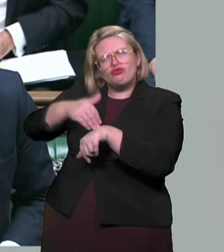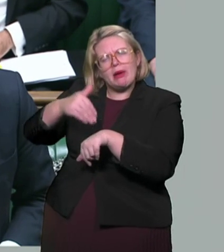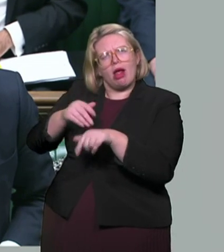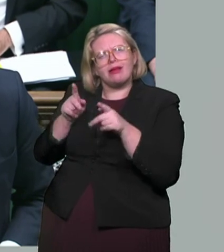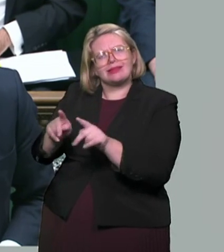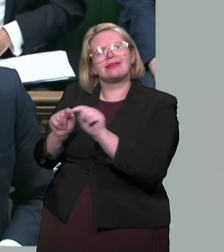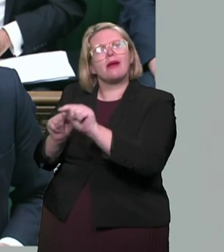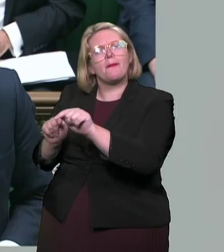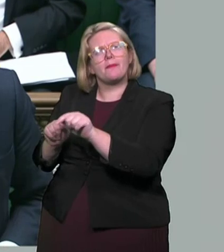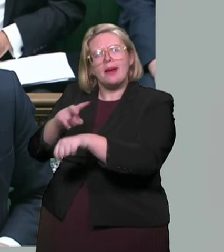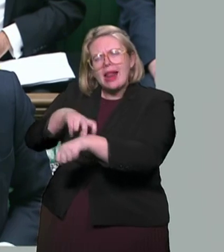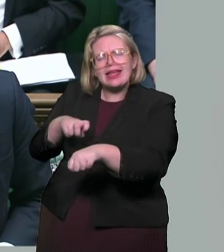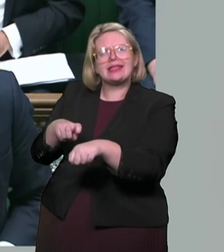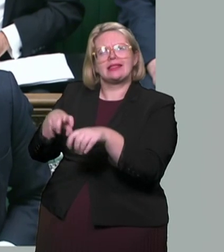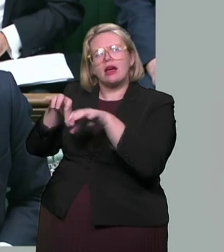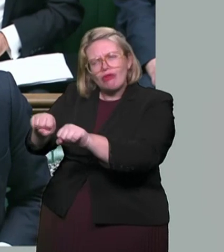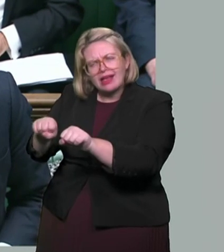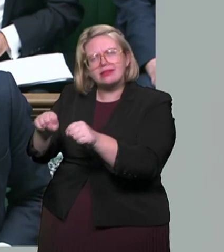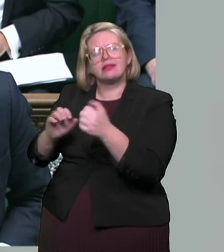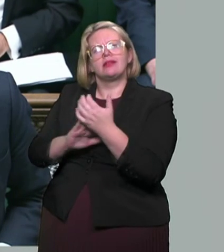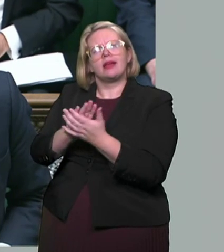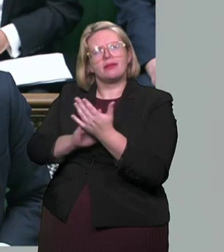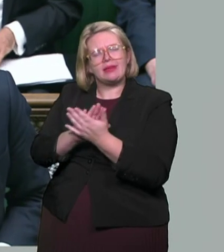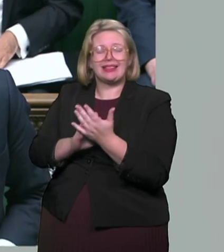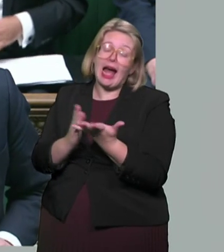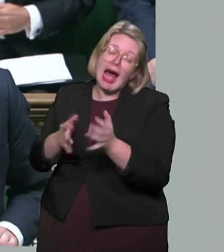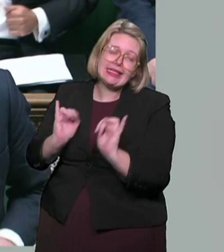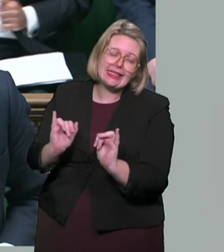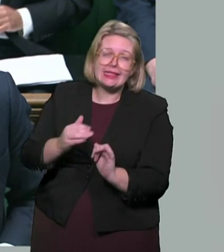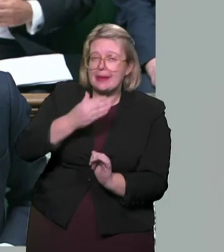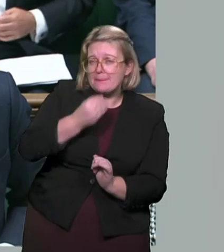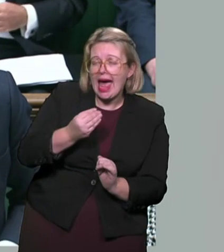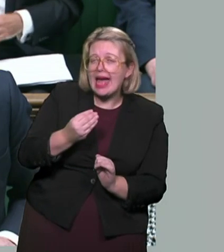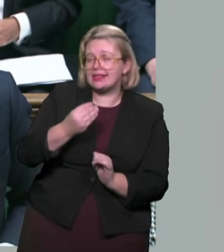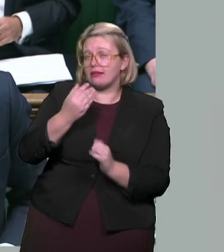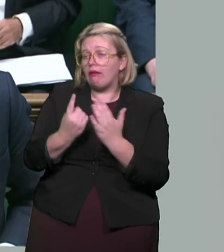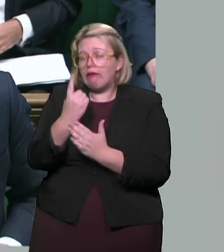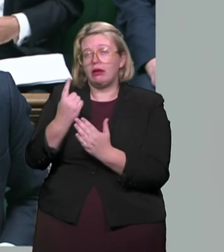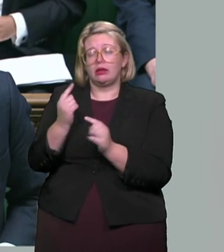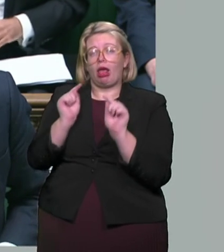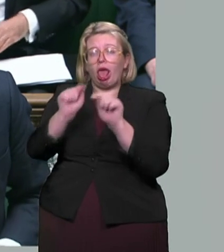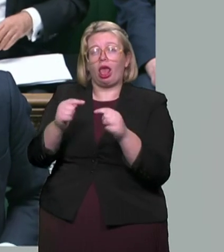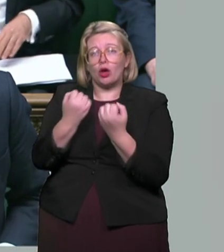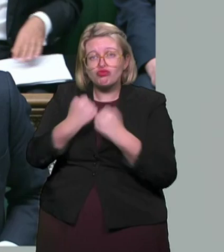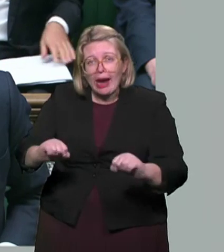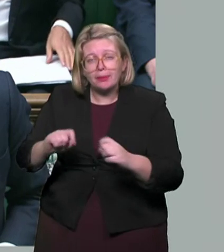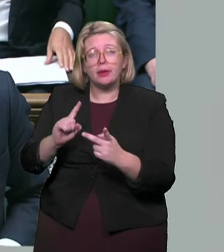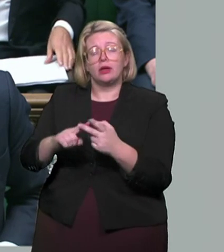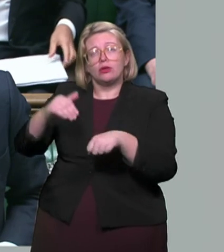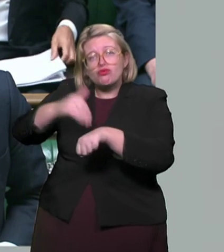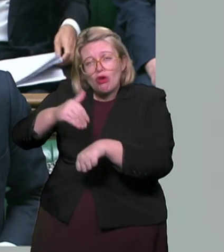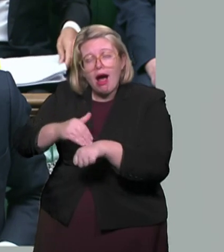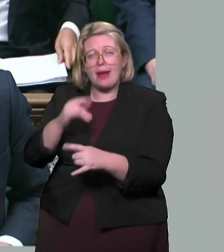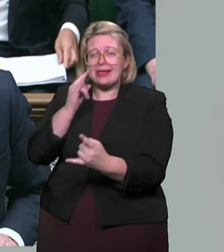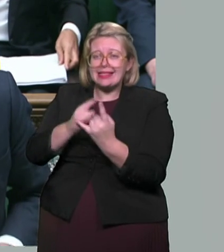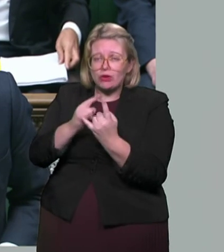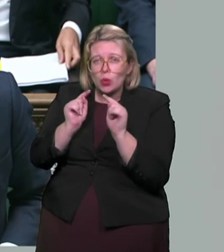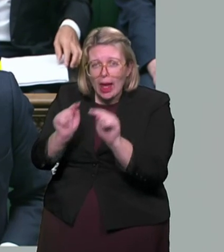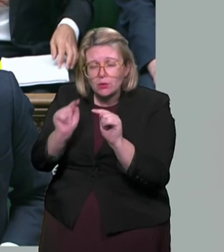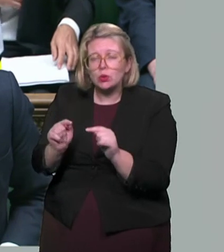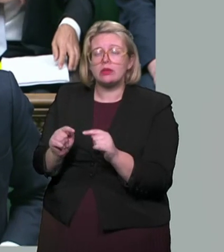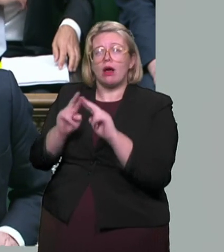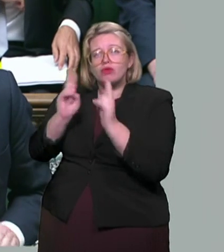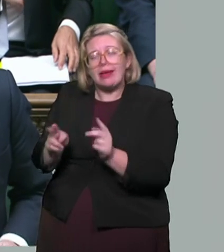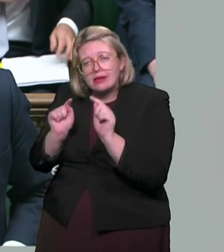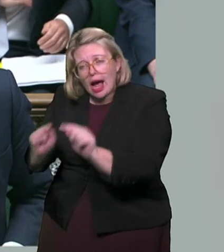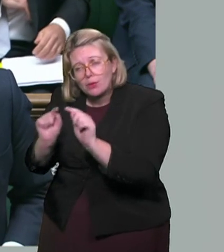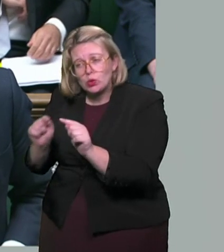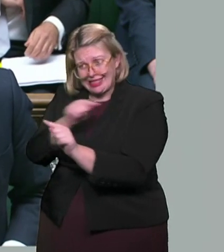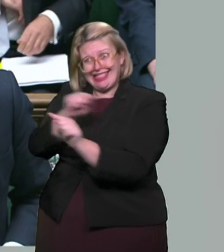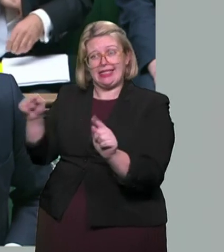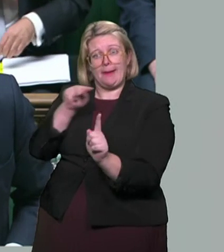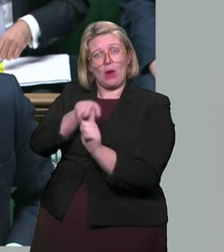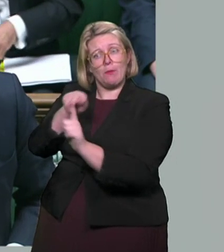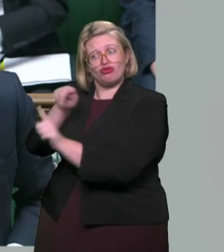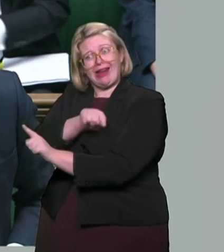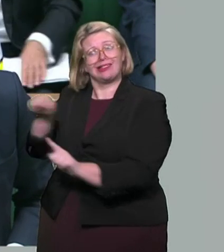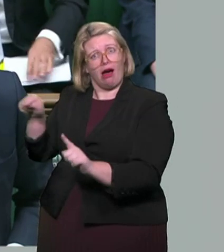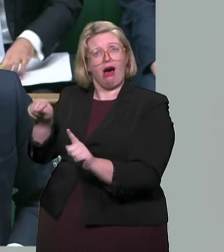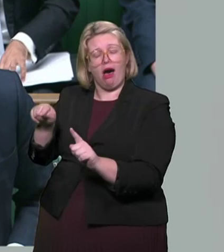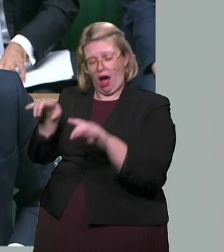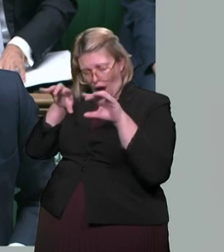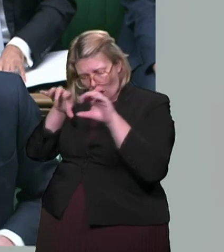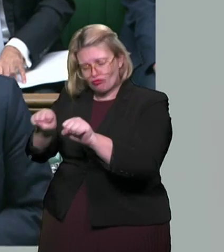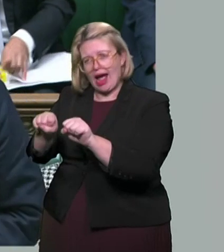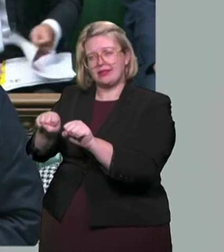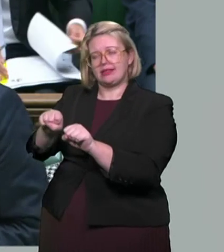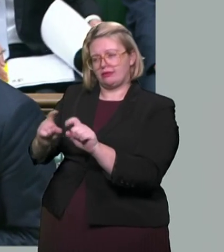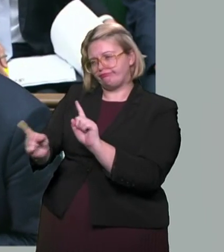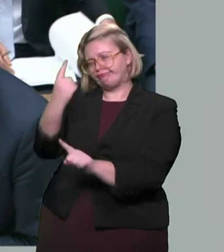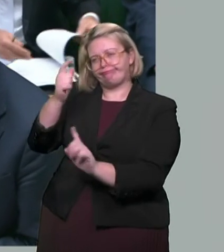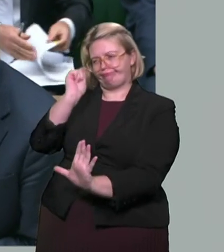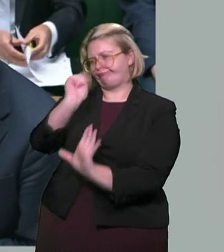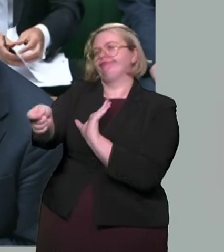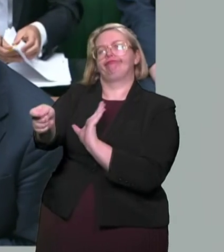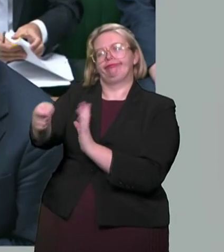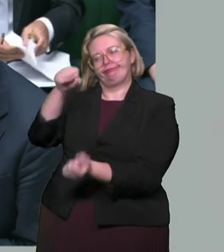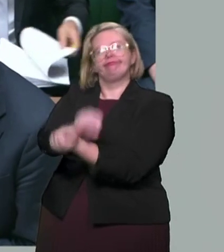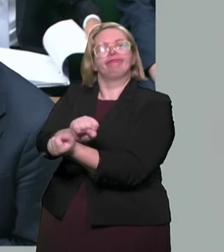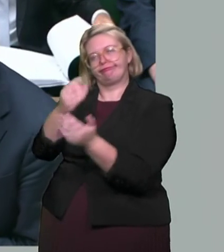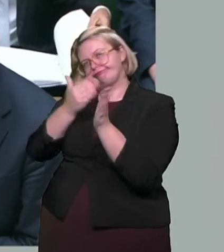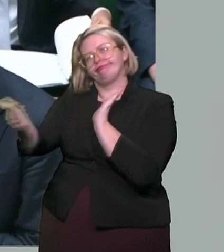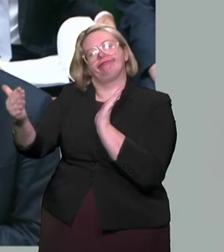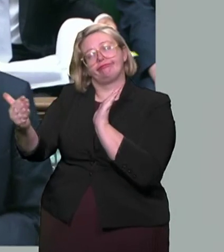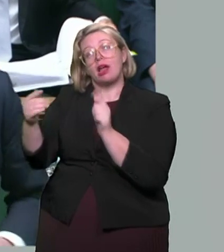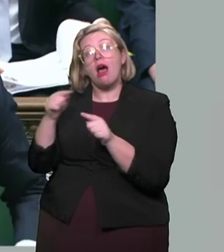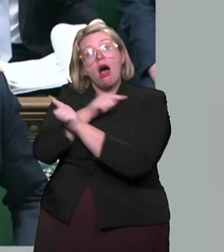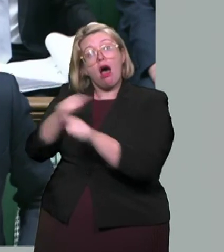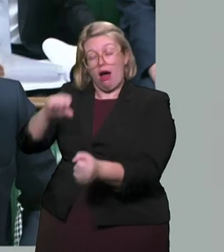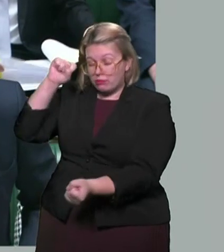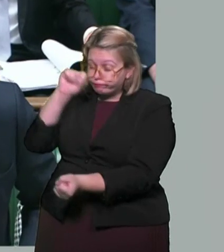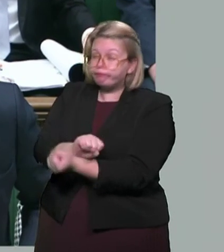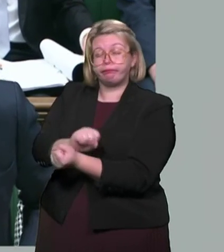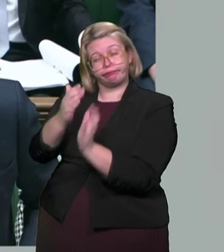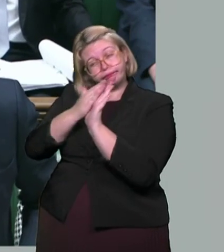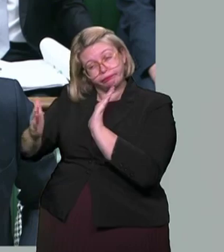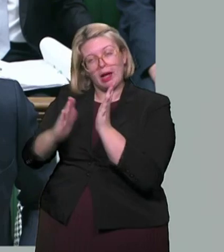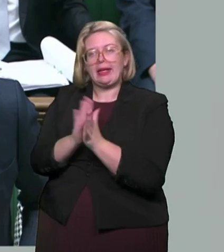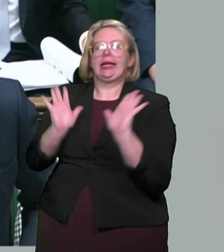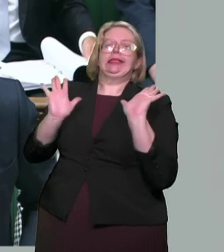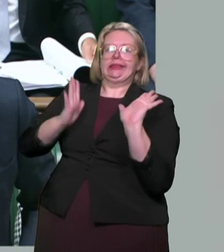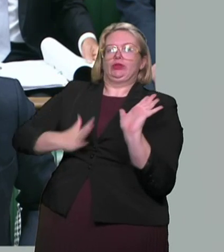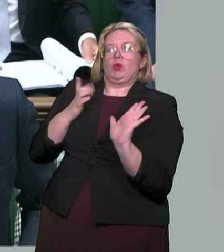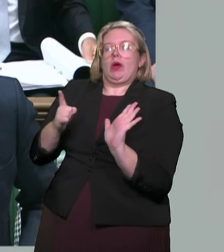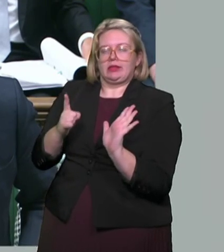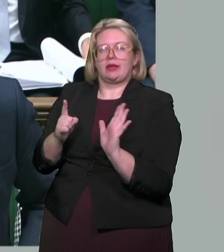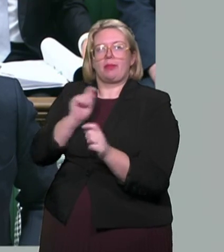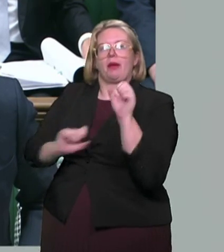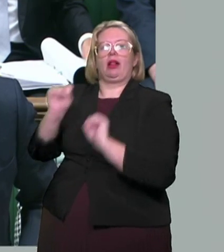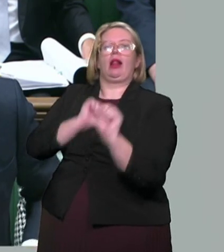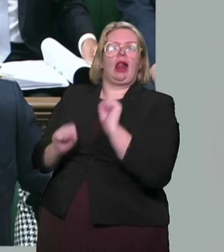We must ensure that men—I am afraid it is almost always men—get prosecuted for rape and for crimes of serious sexual and domestic violence in the way that they should, that we secure the convictions that we should, and that when we secure those convictions, those individuals get the tough sentencing they deserve.